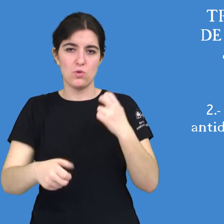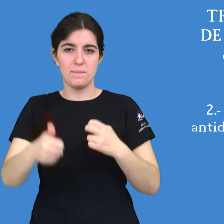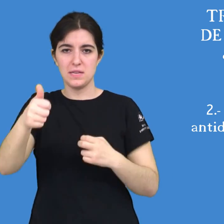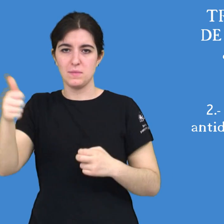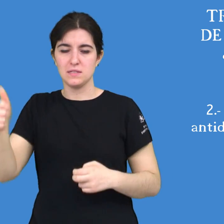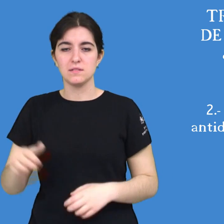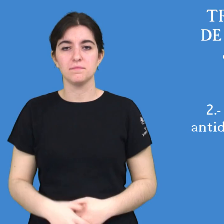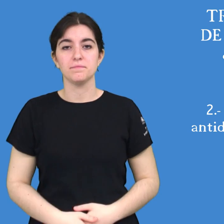más cantidad